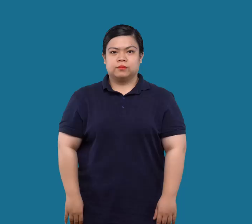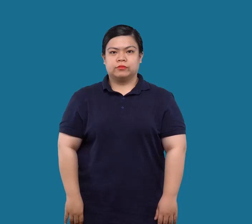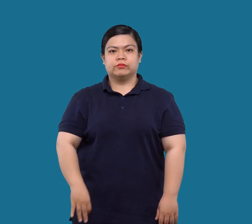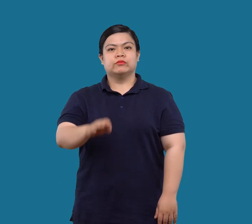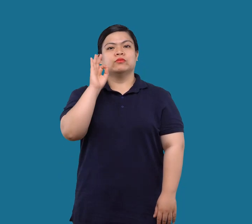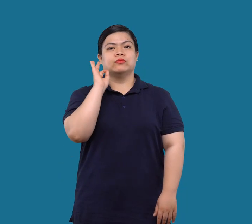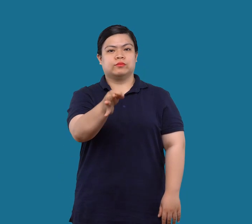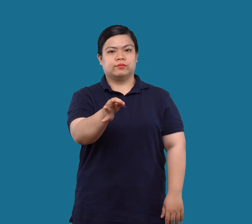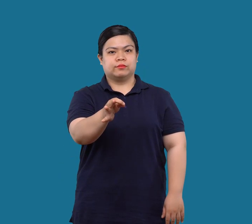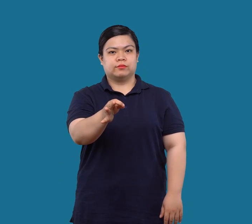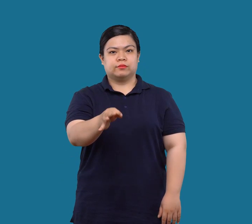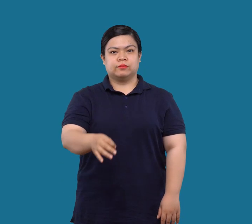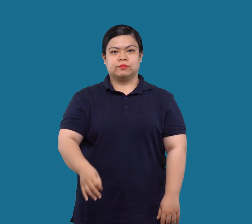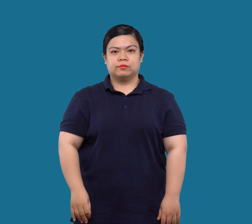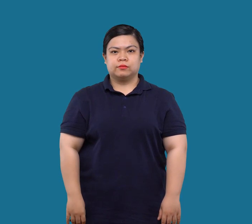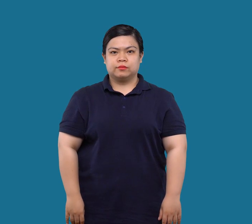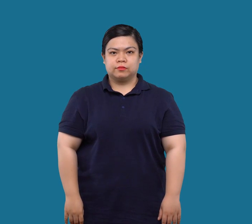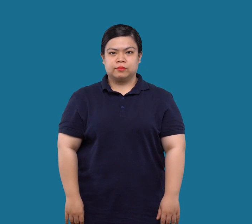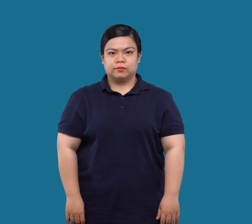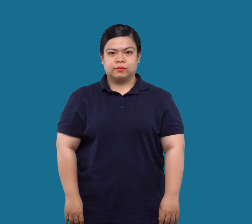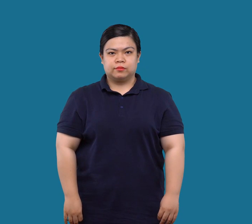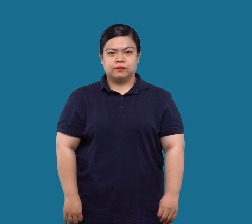thuê